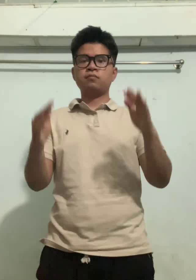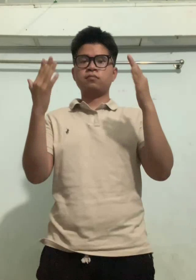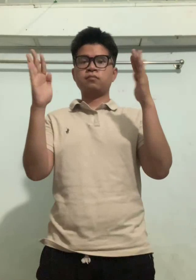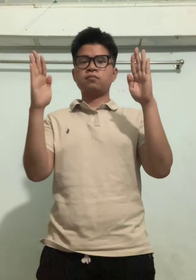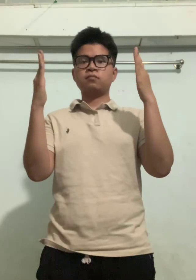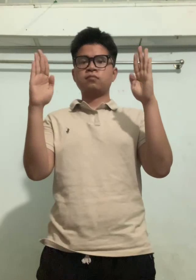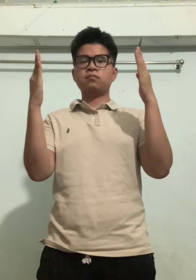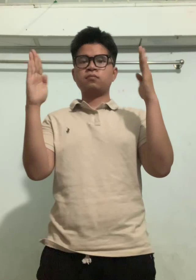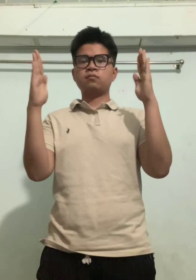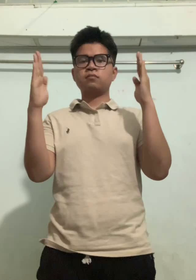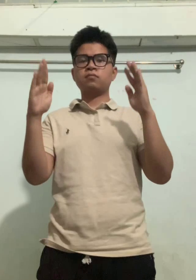vo tay